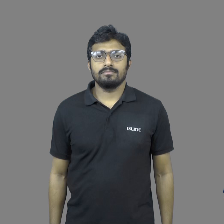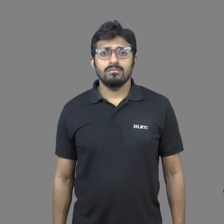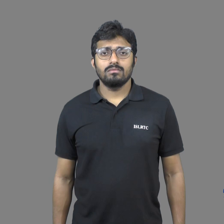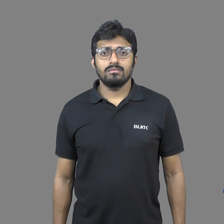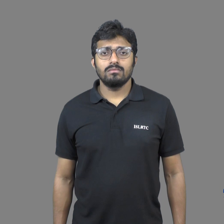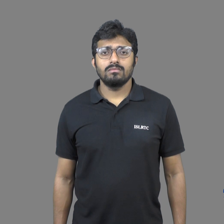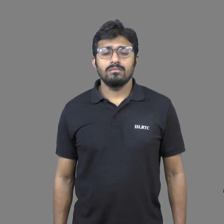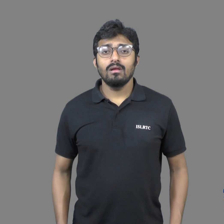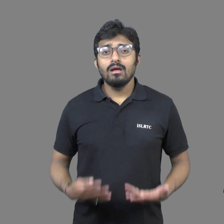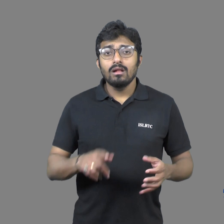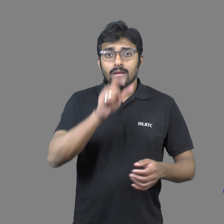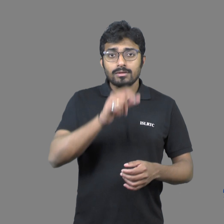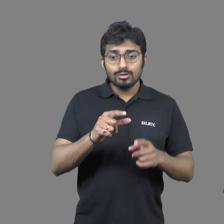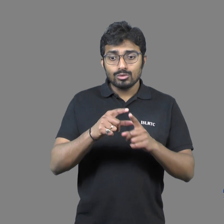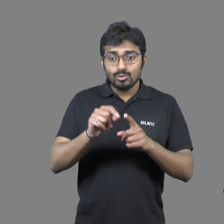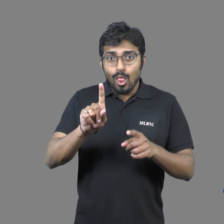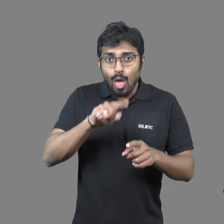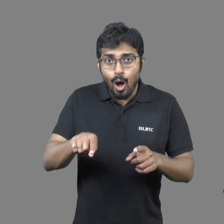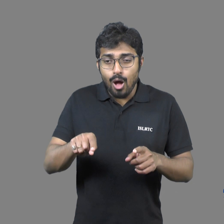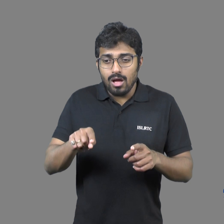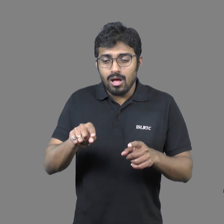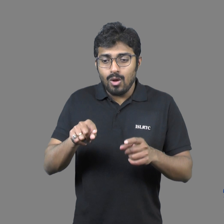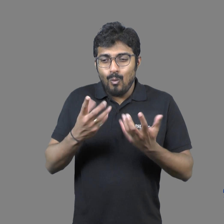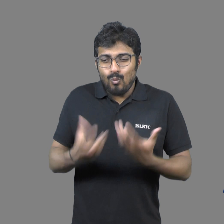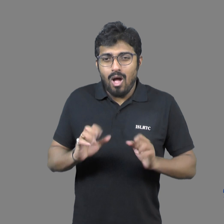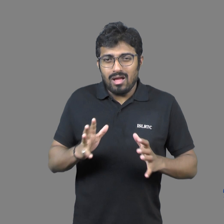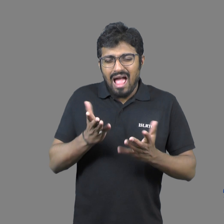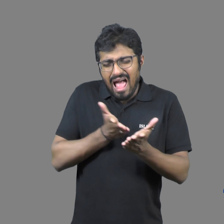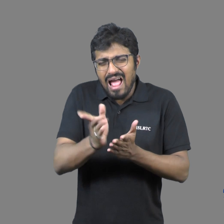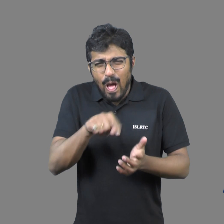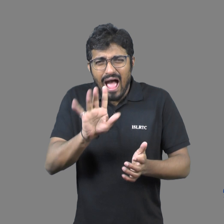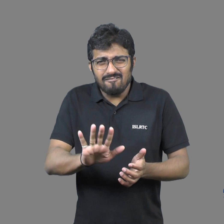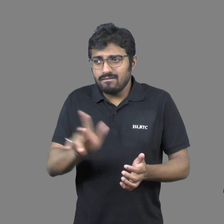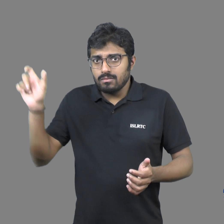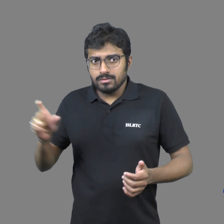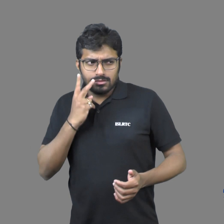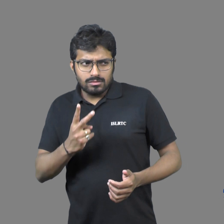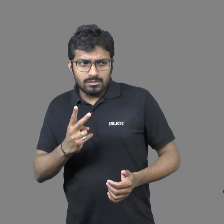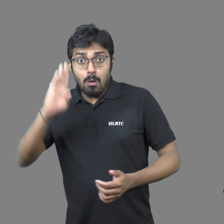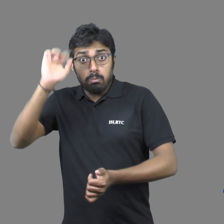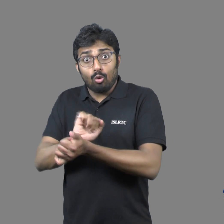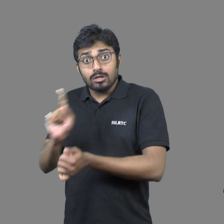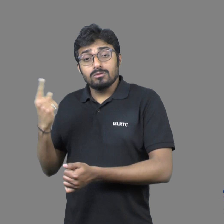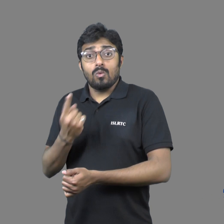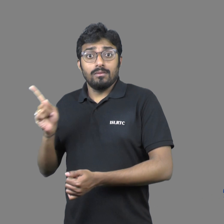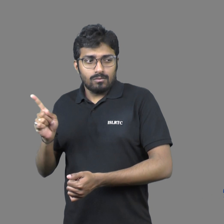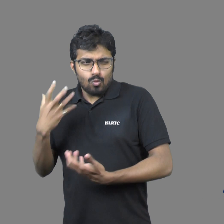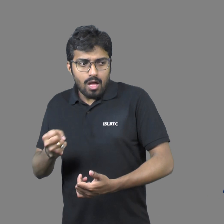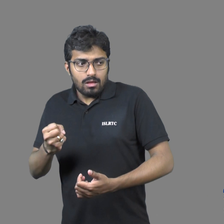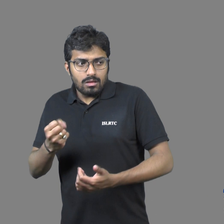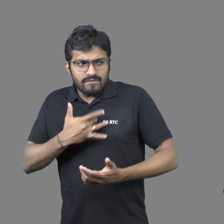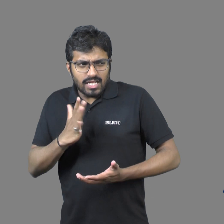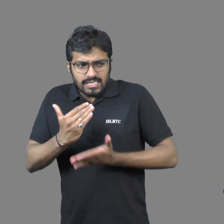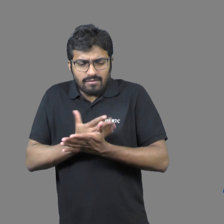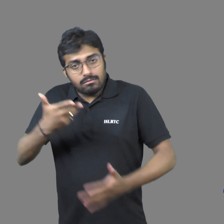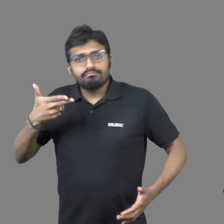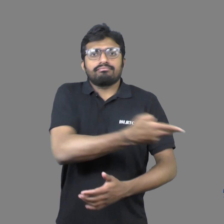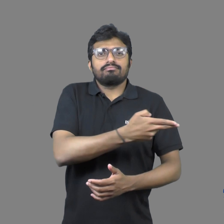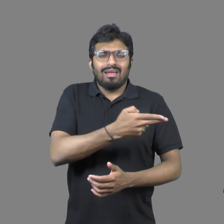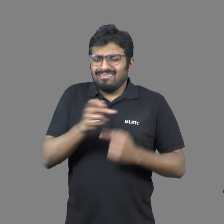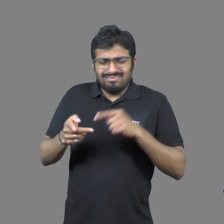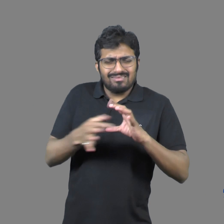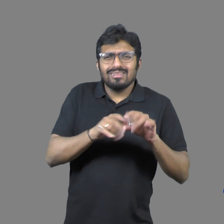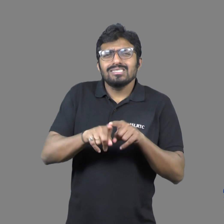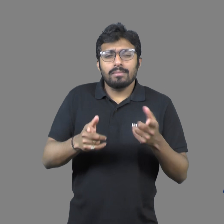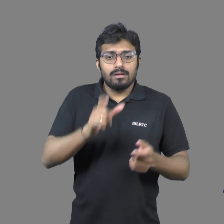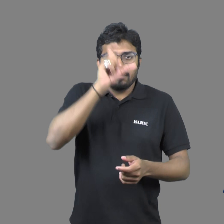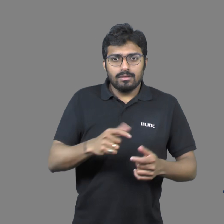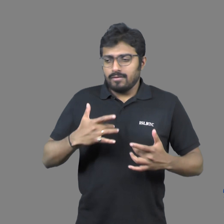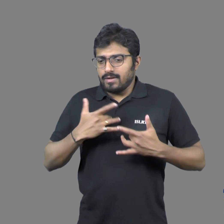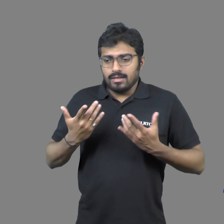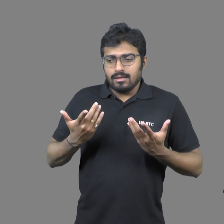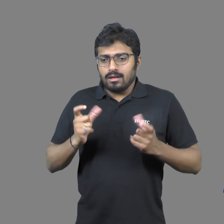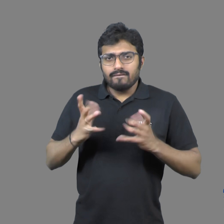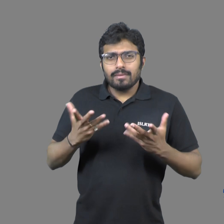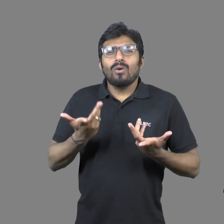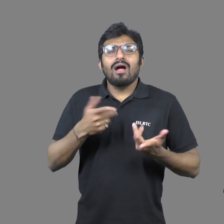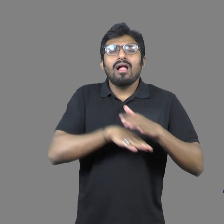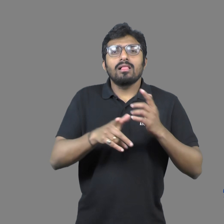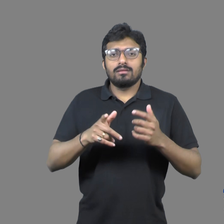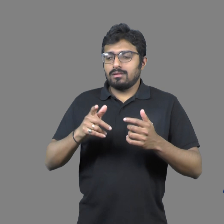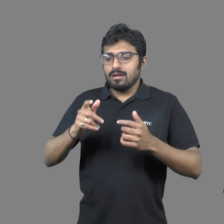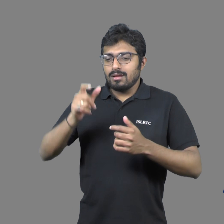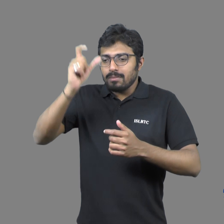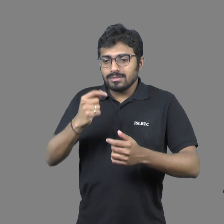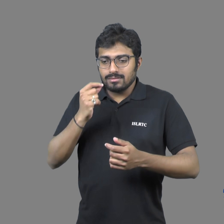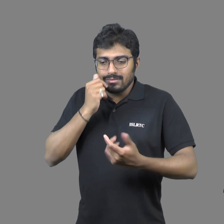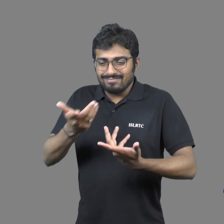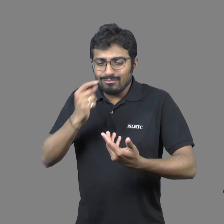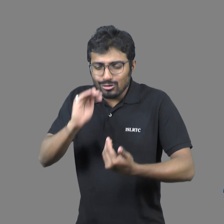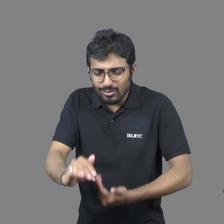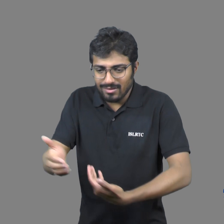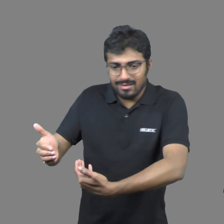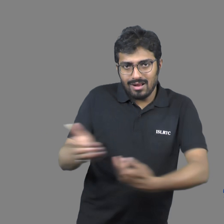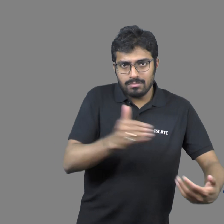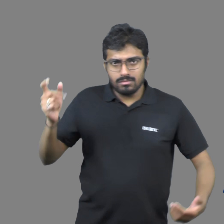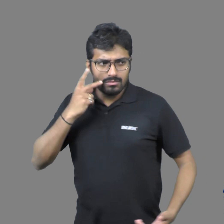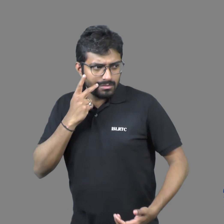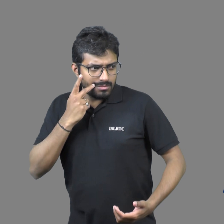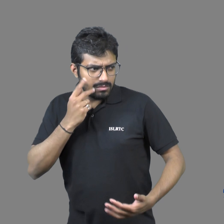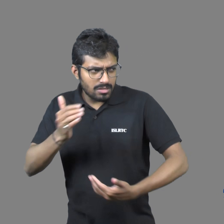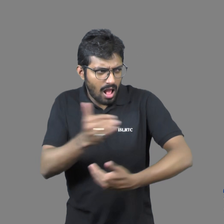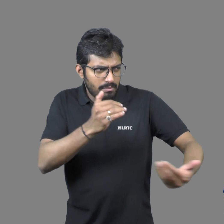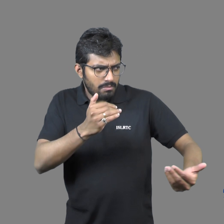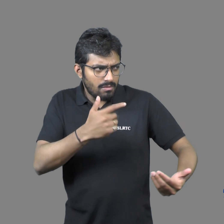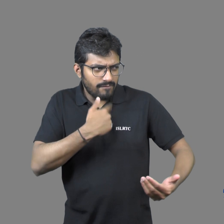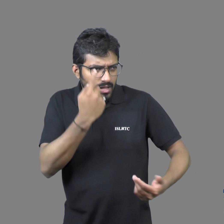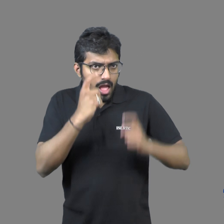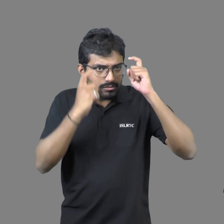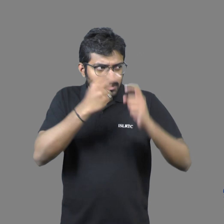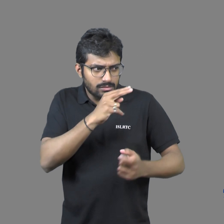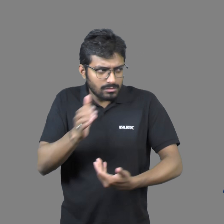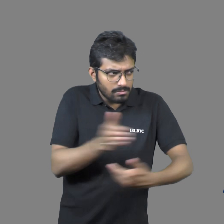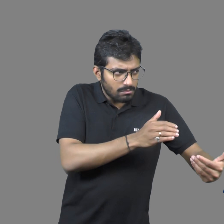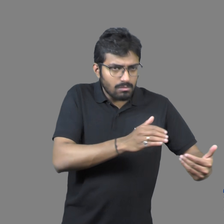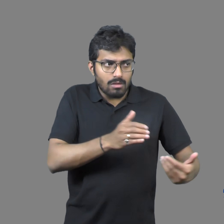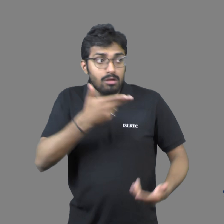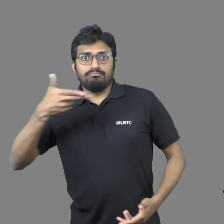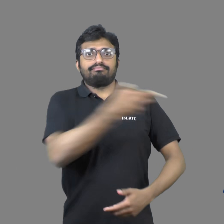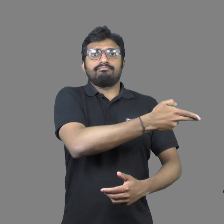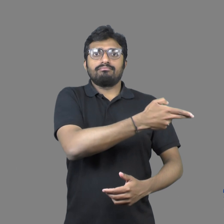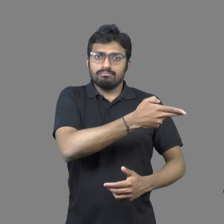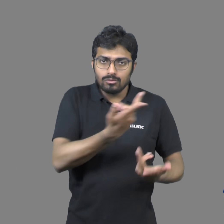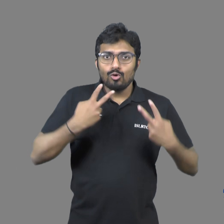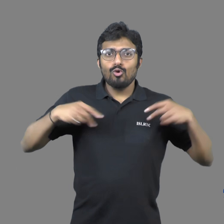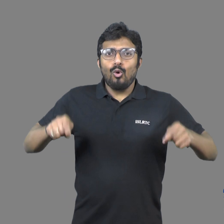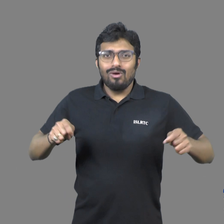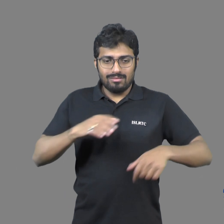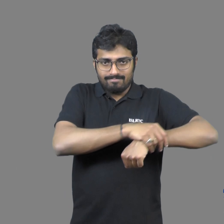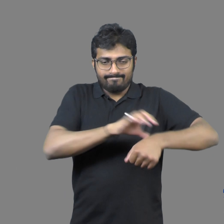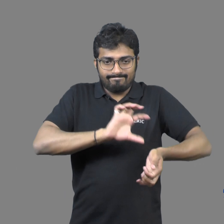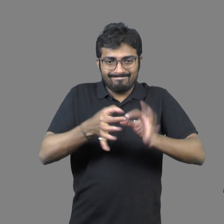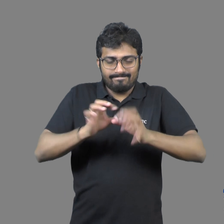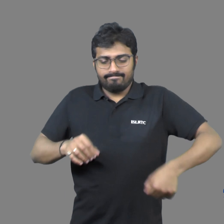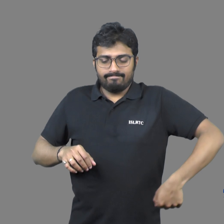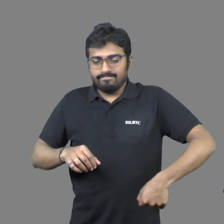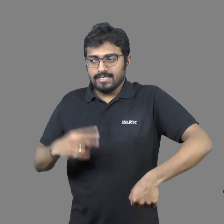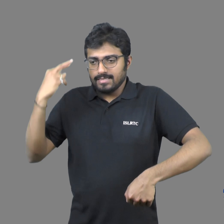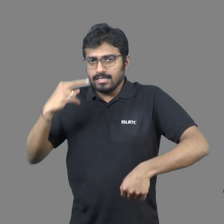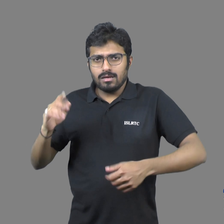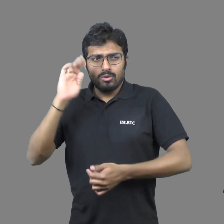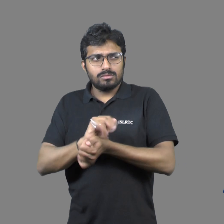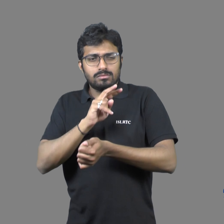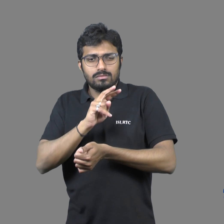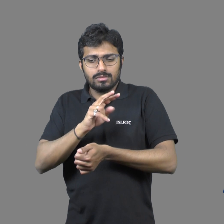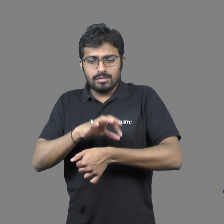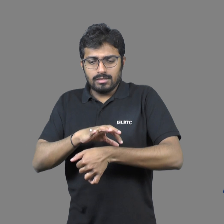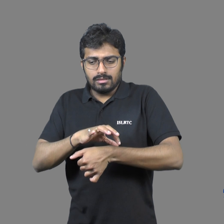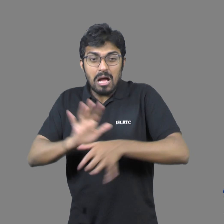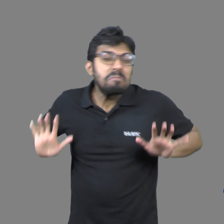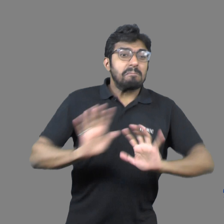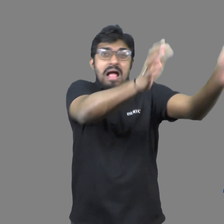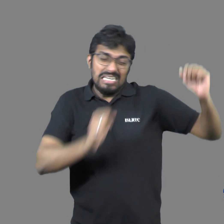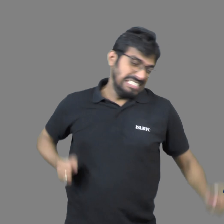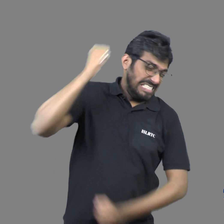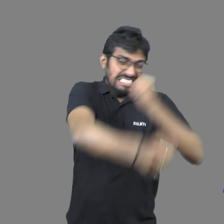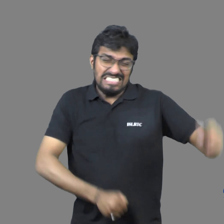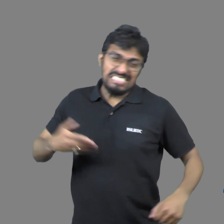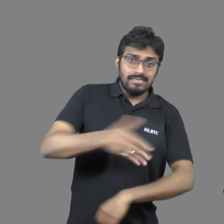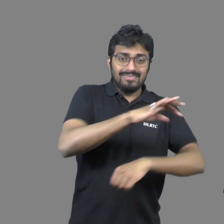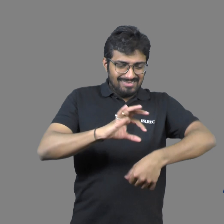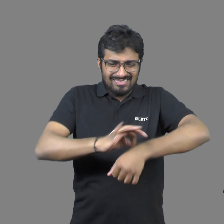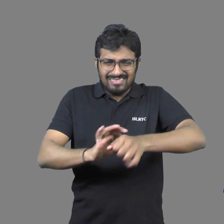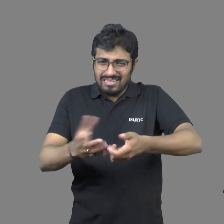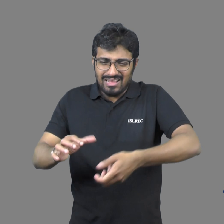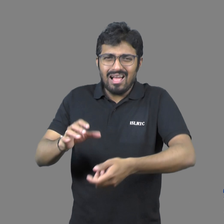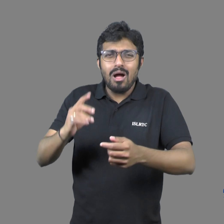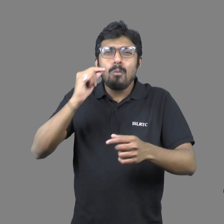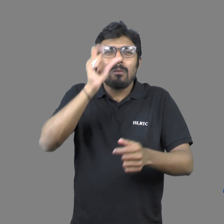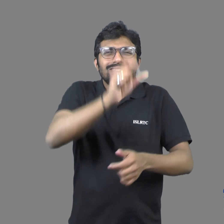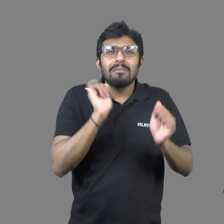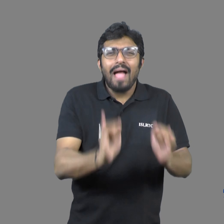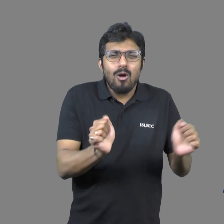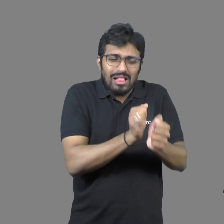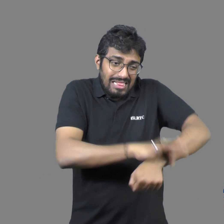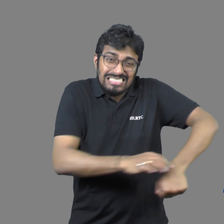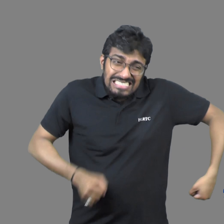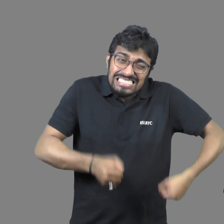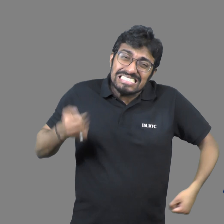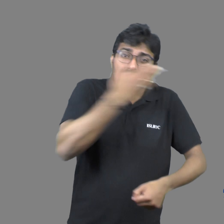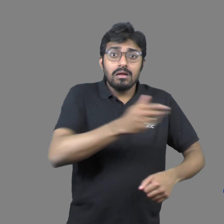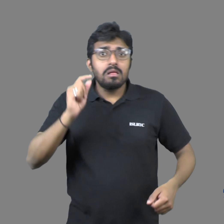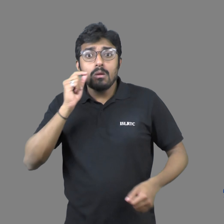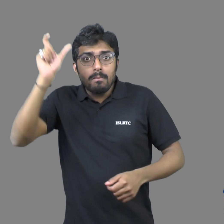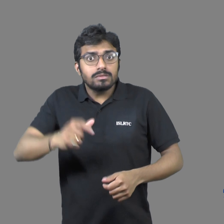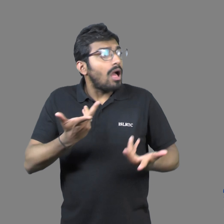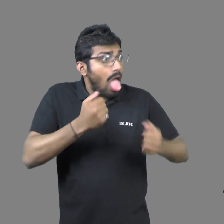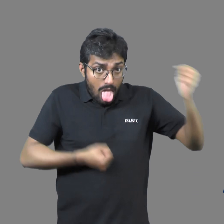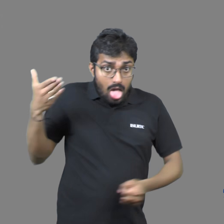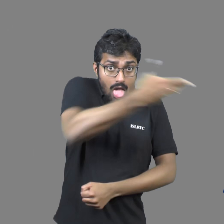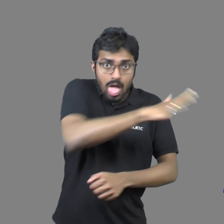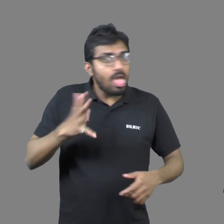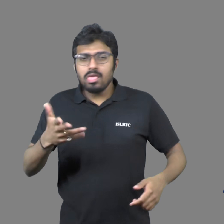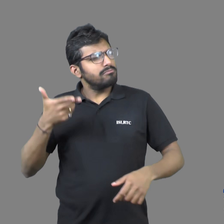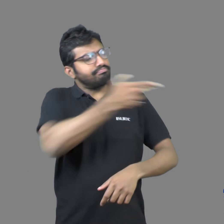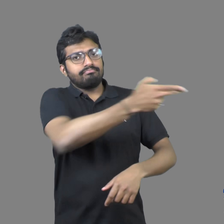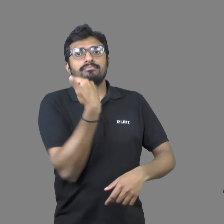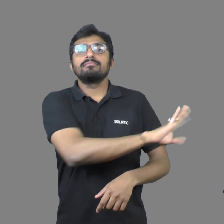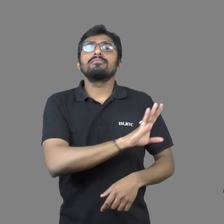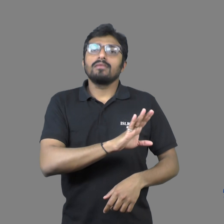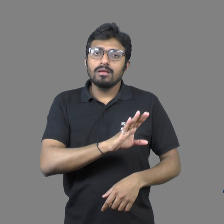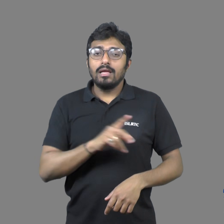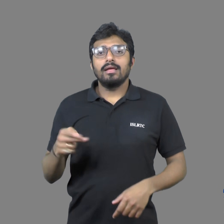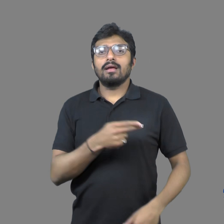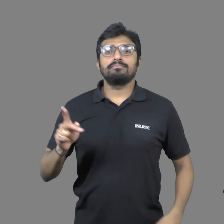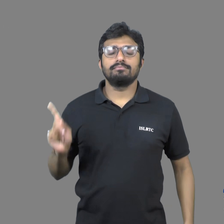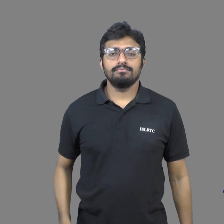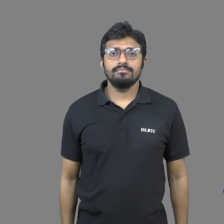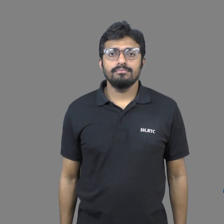Encounter